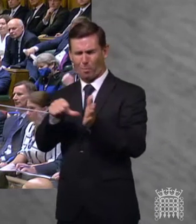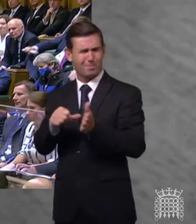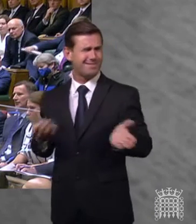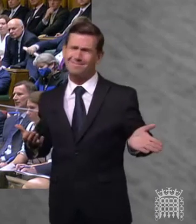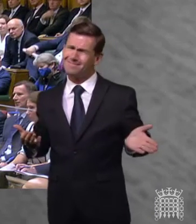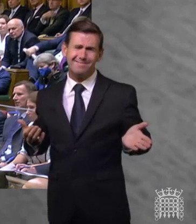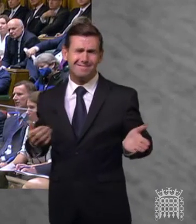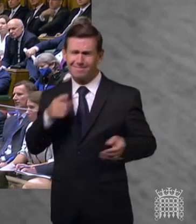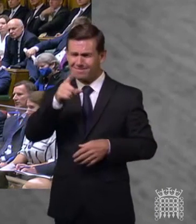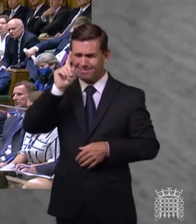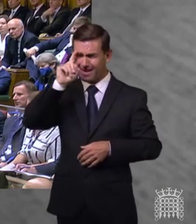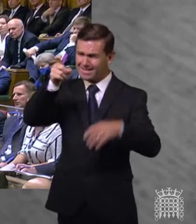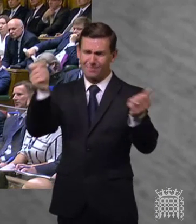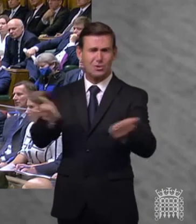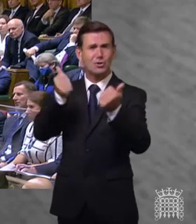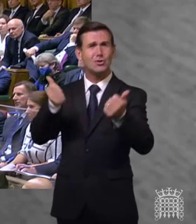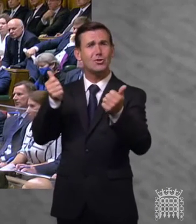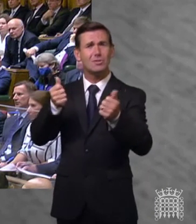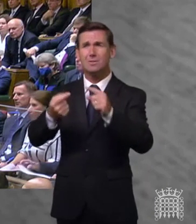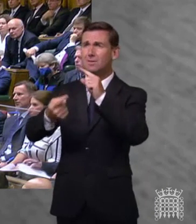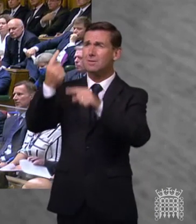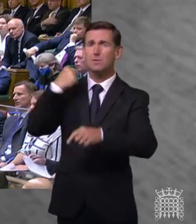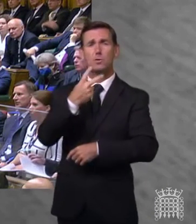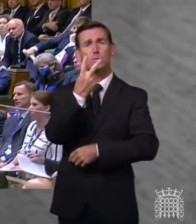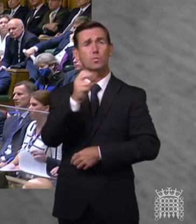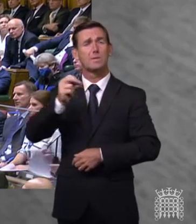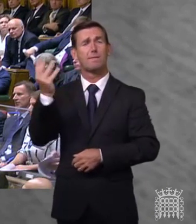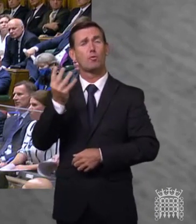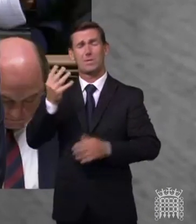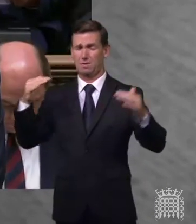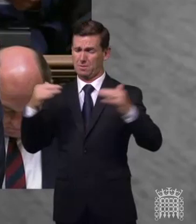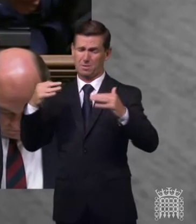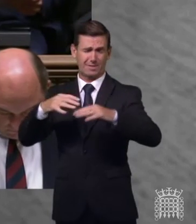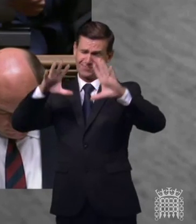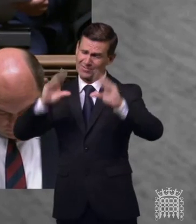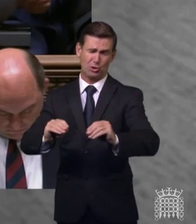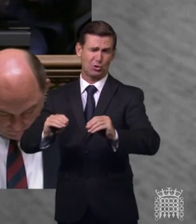That idea ended with the combat mission in 2014.